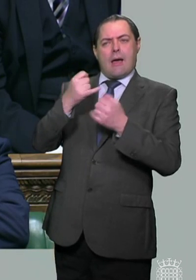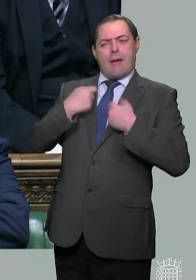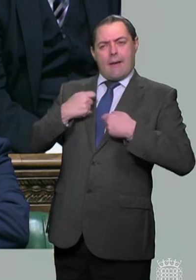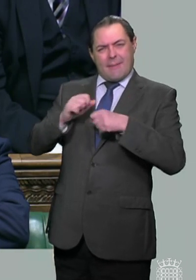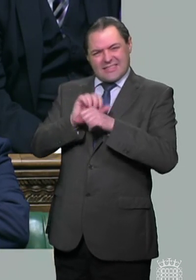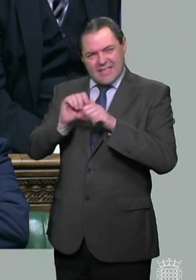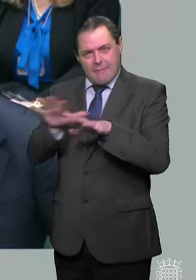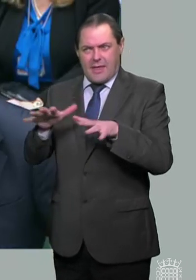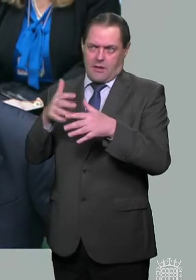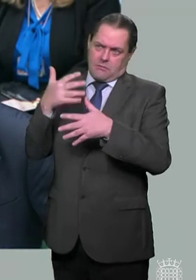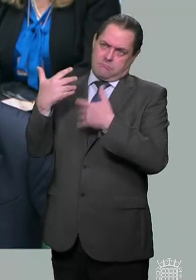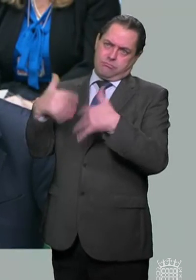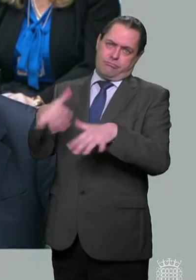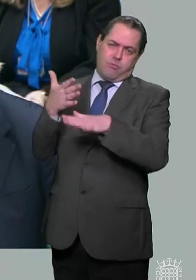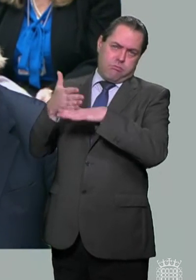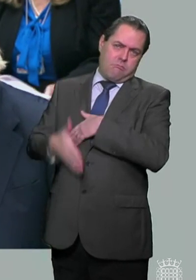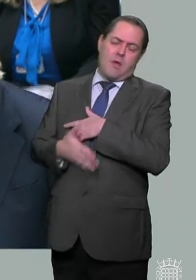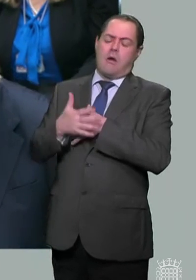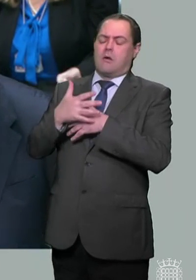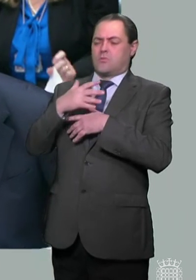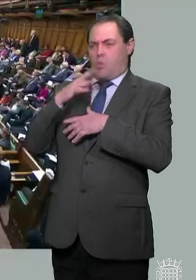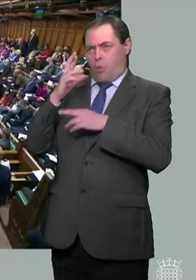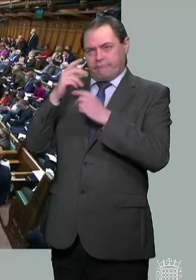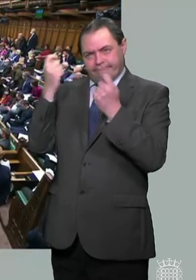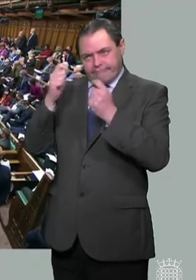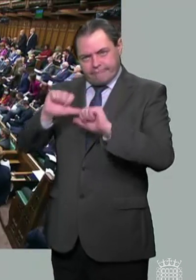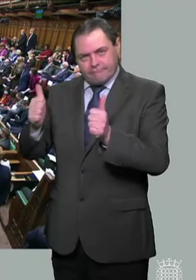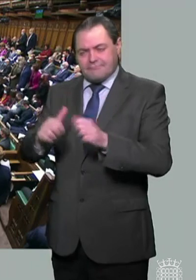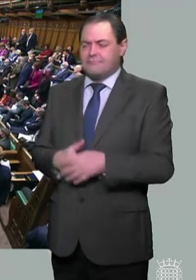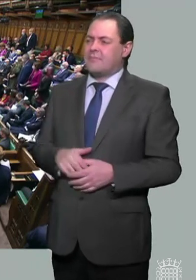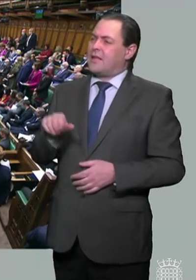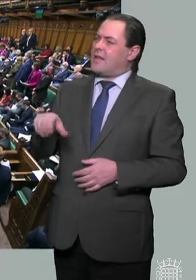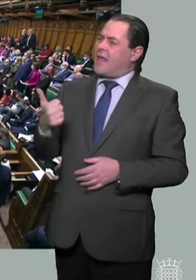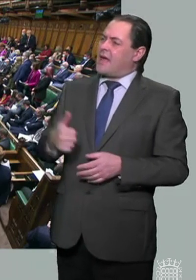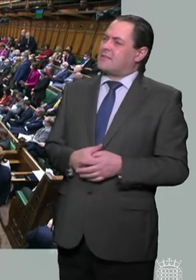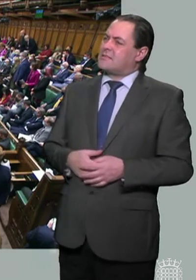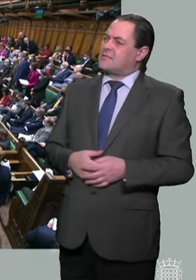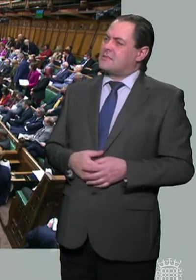I wish everybody in that community and all those celebrating all the very best.